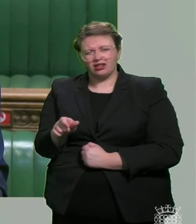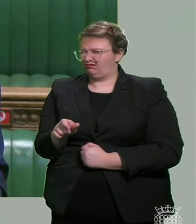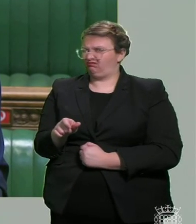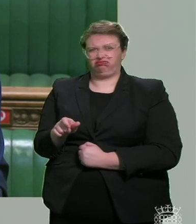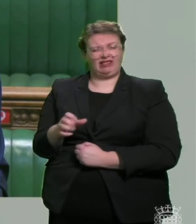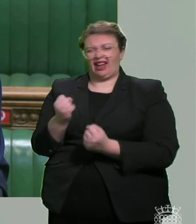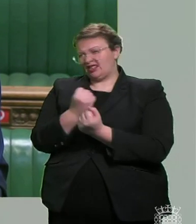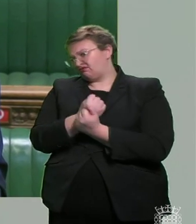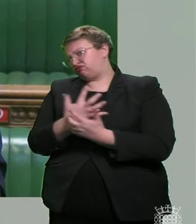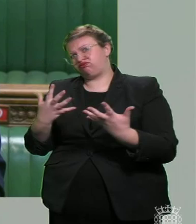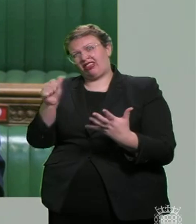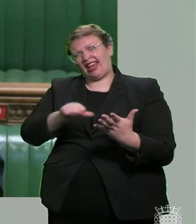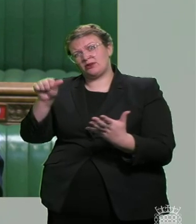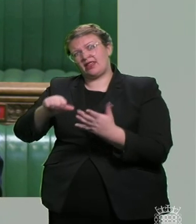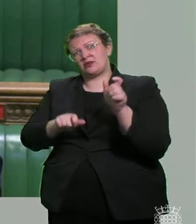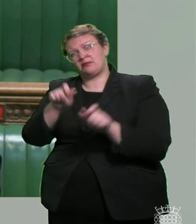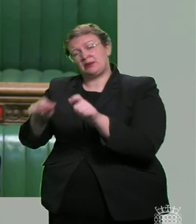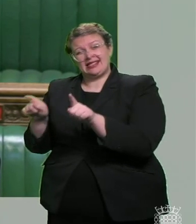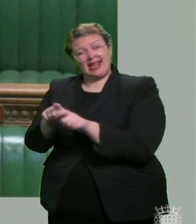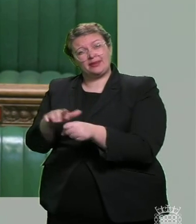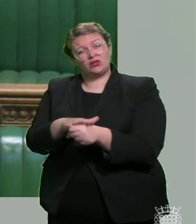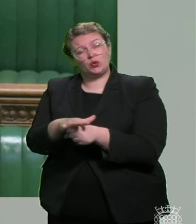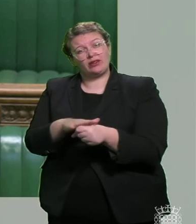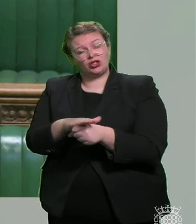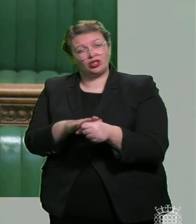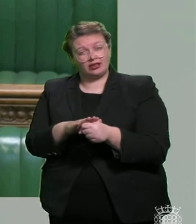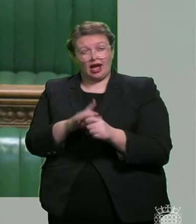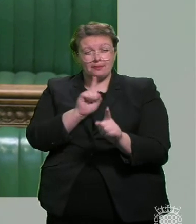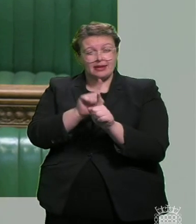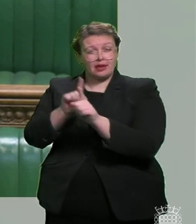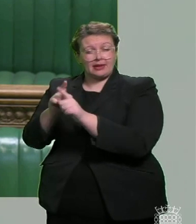I spoke to leaseholders caught in the middle of this on Monday. One of them was Hayley.